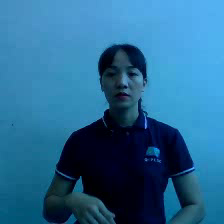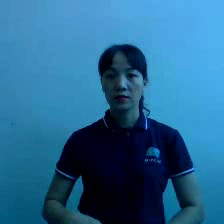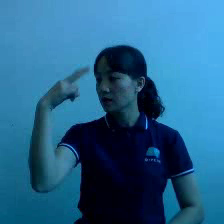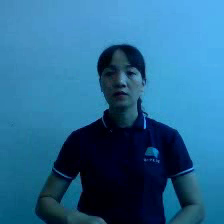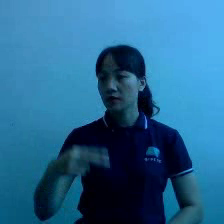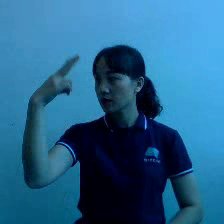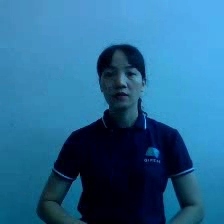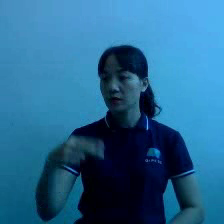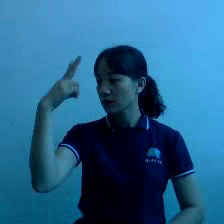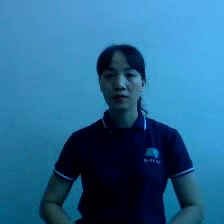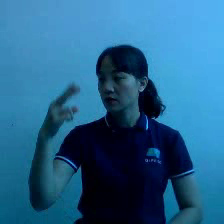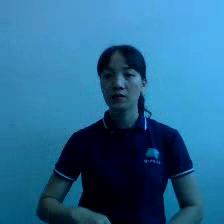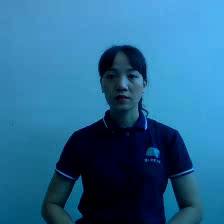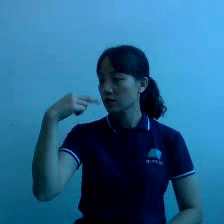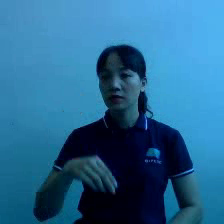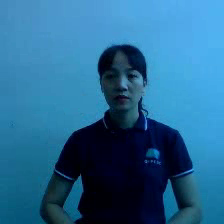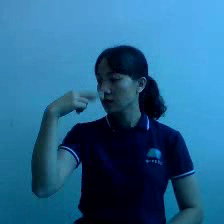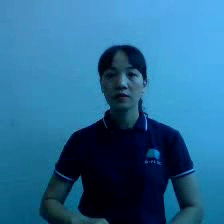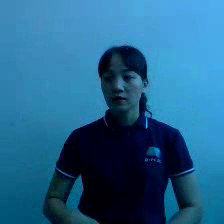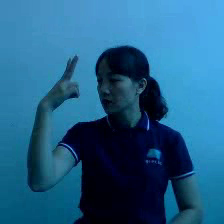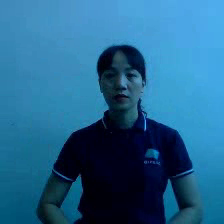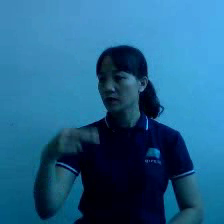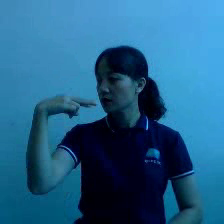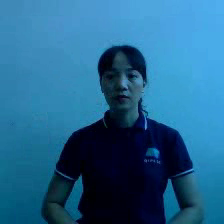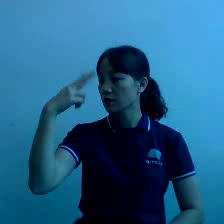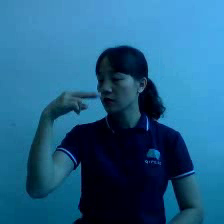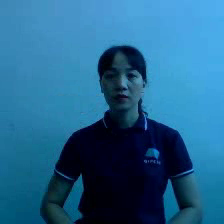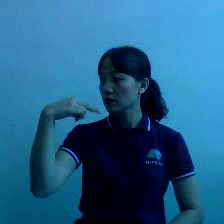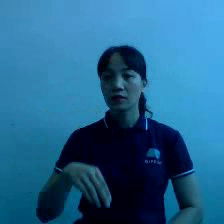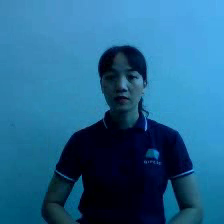Khóc